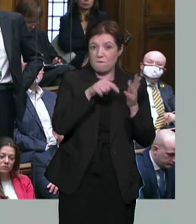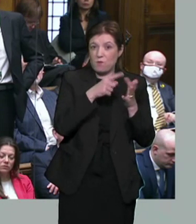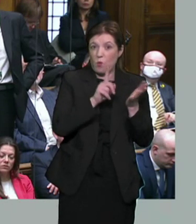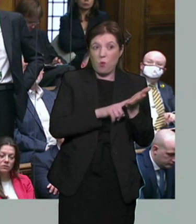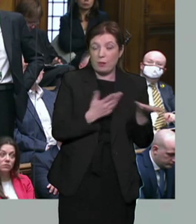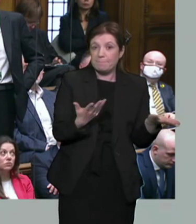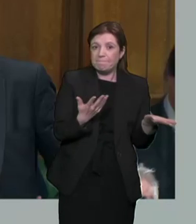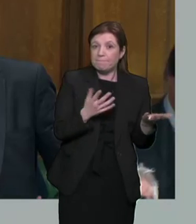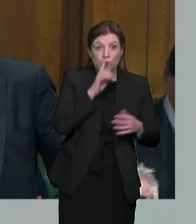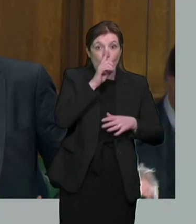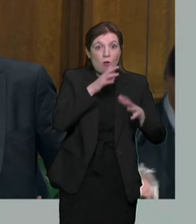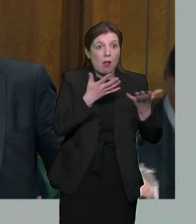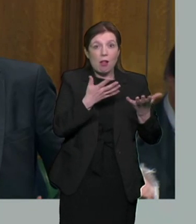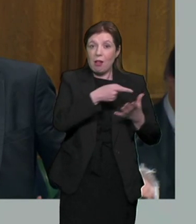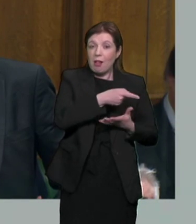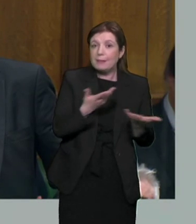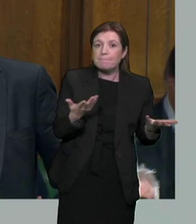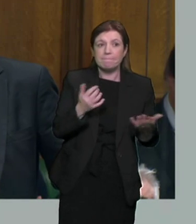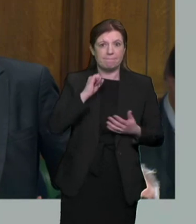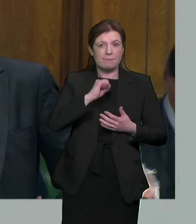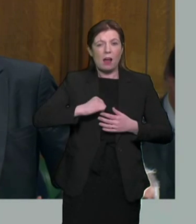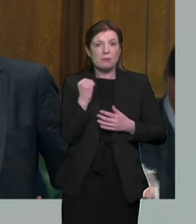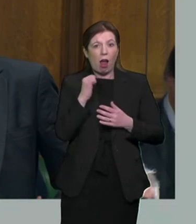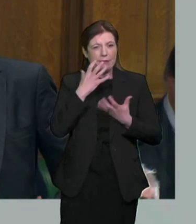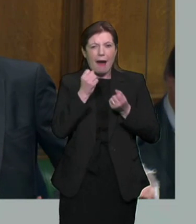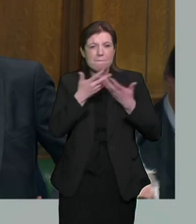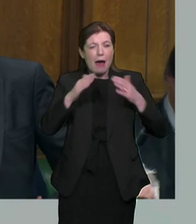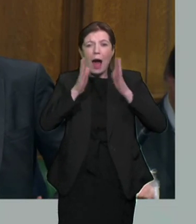Many households in rural Scotland depend on such fuels.